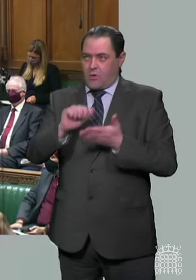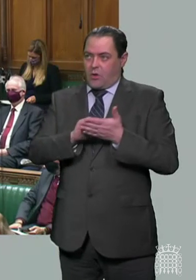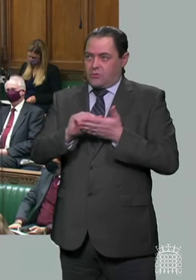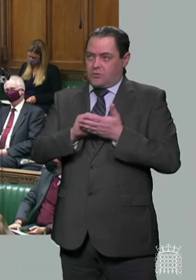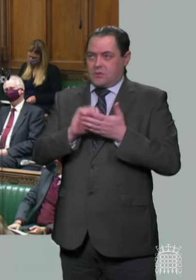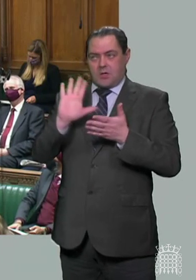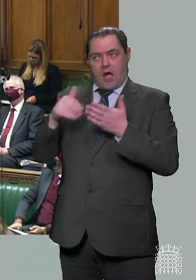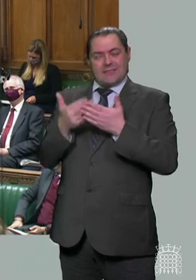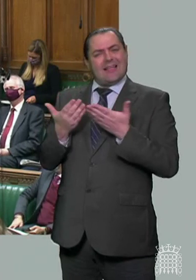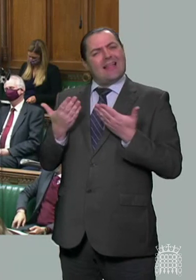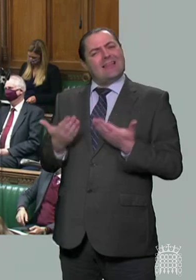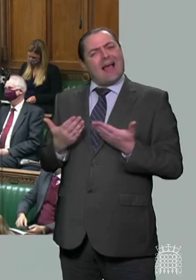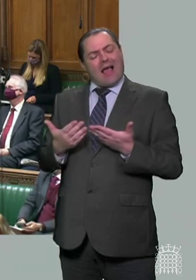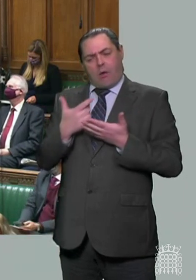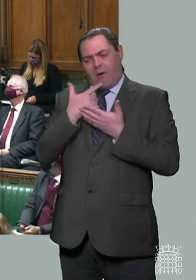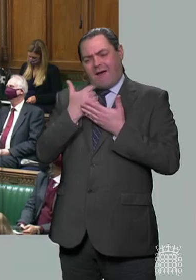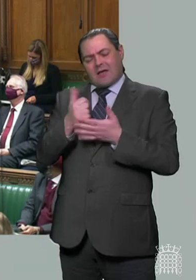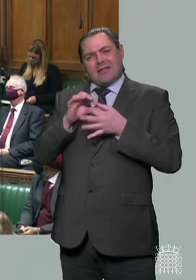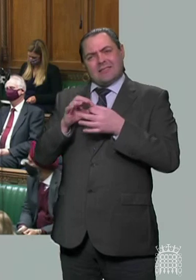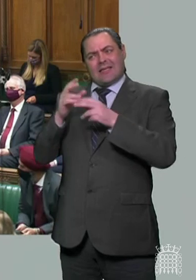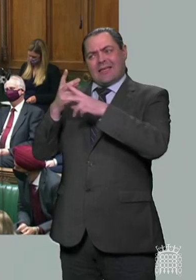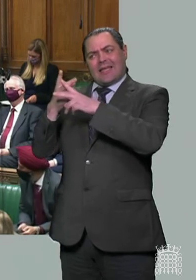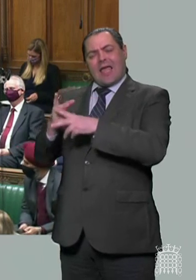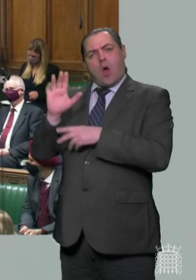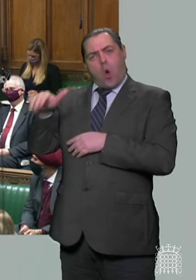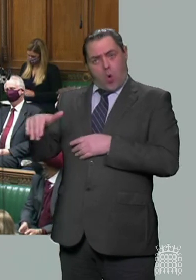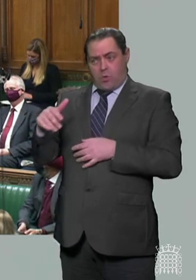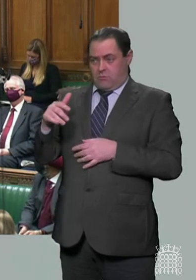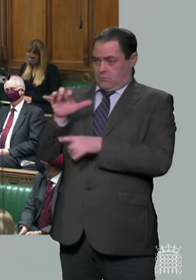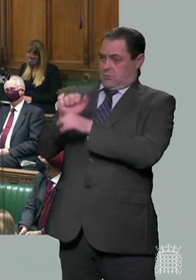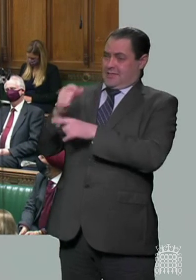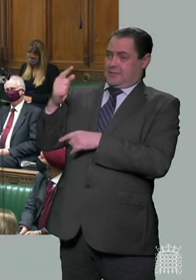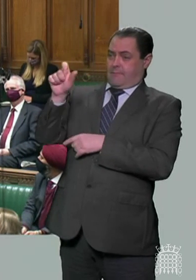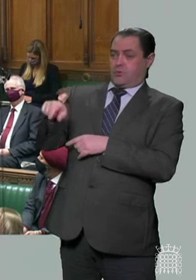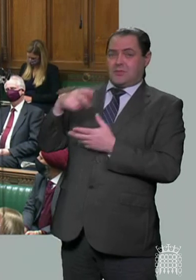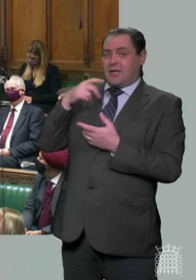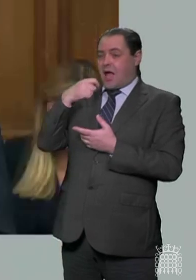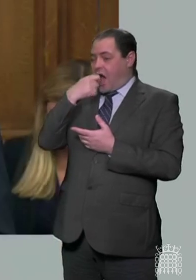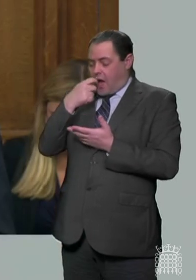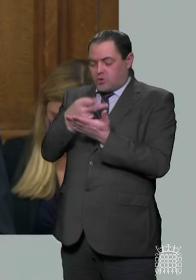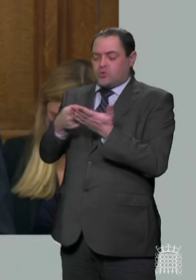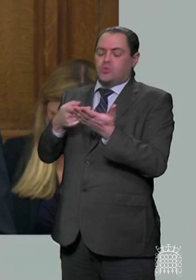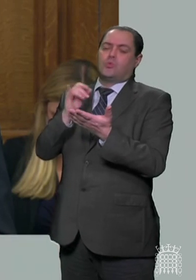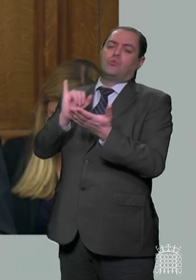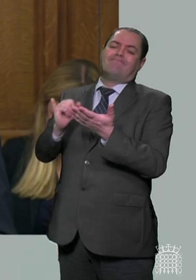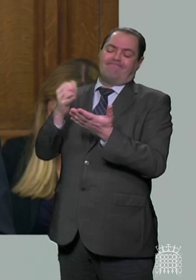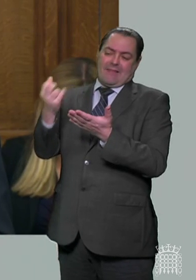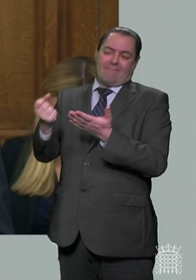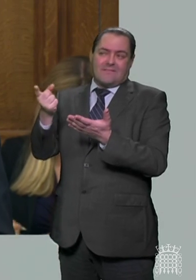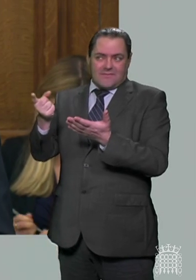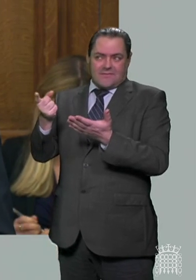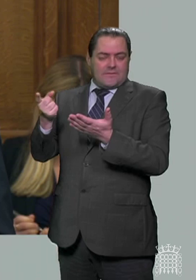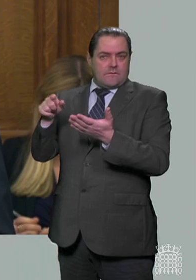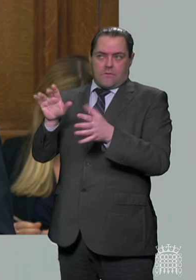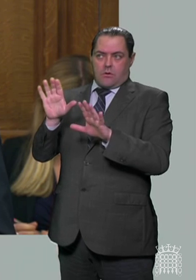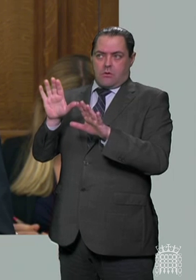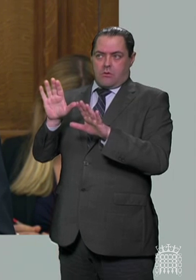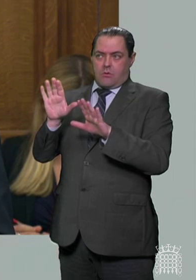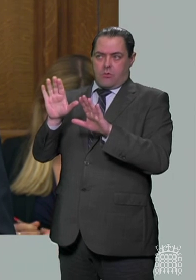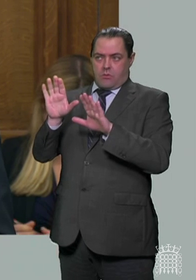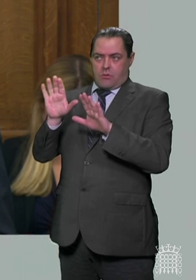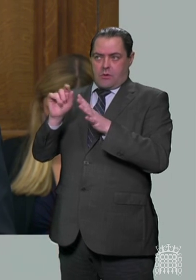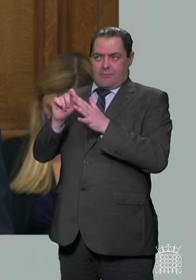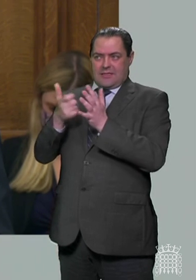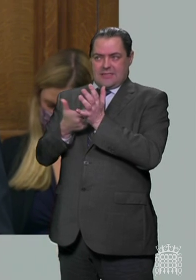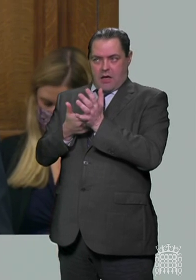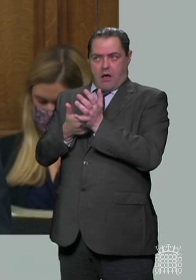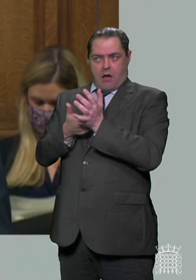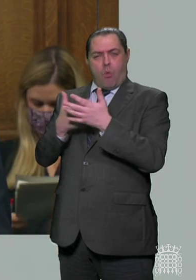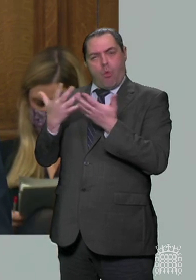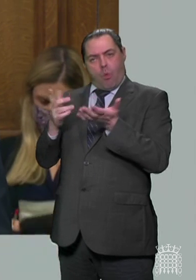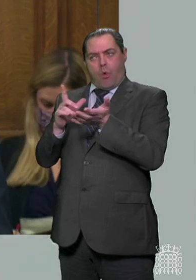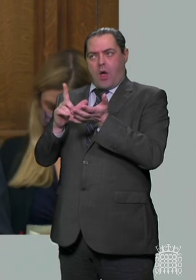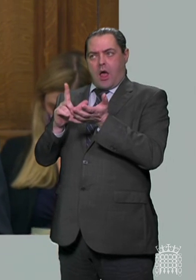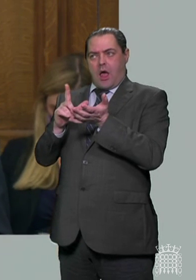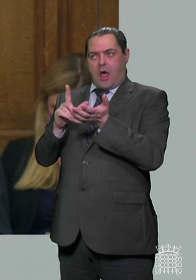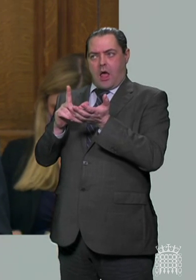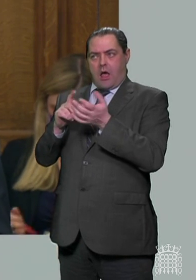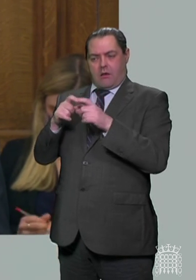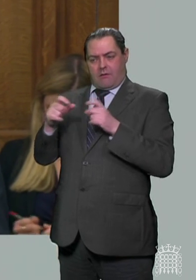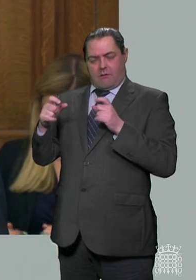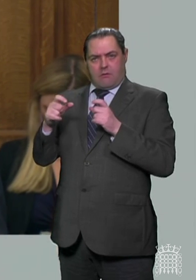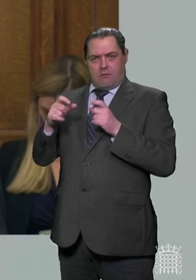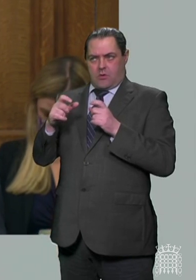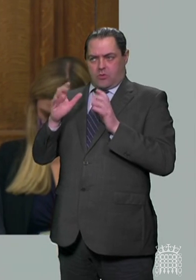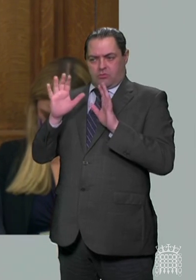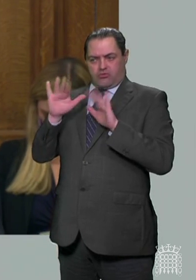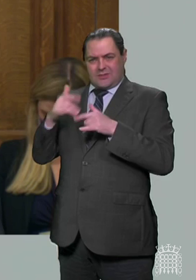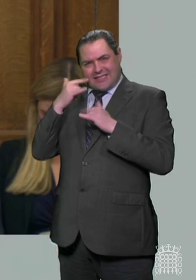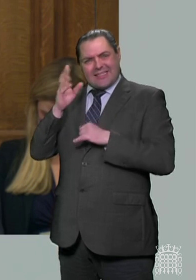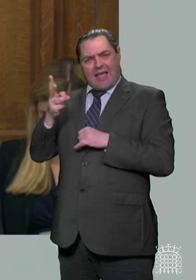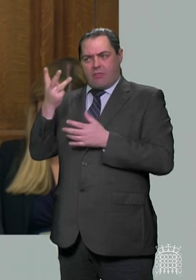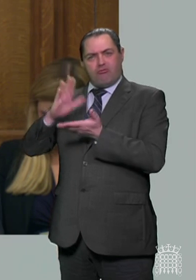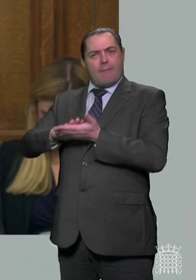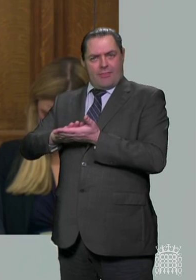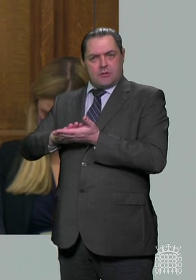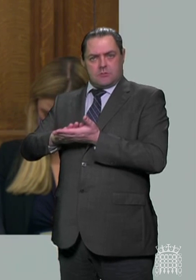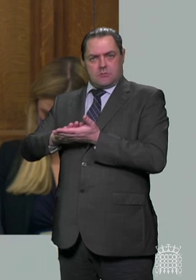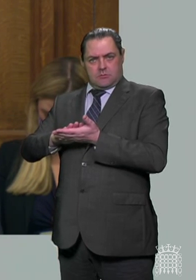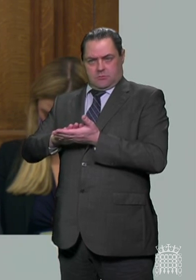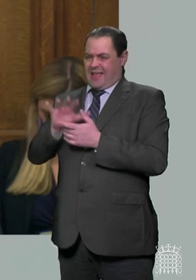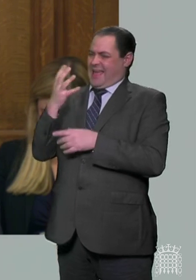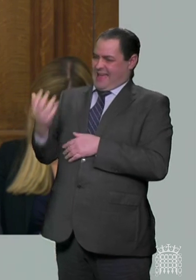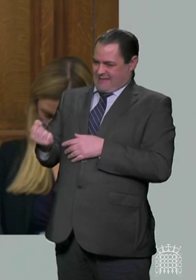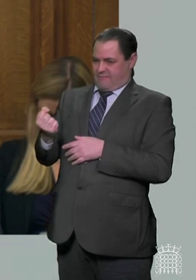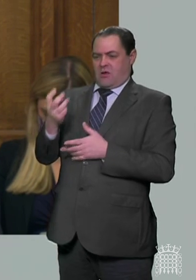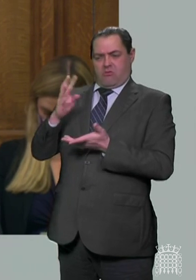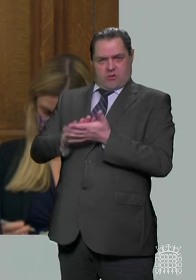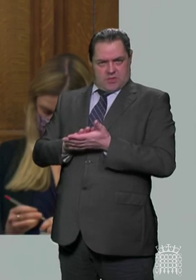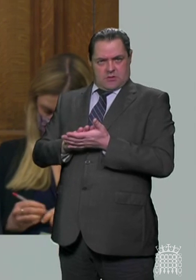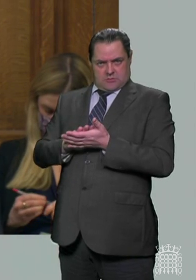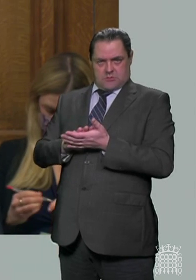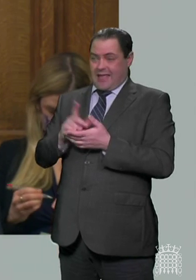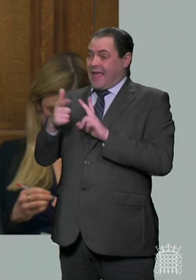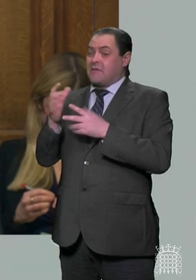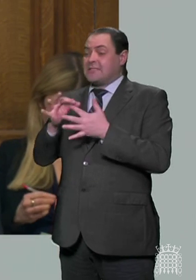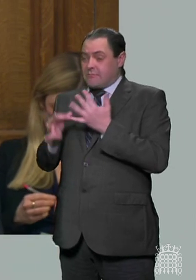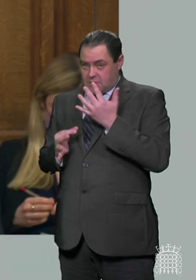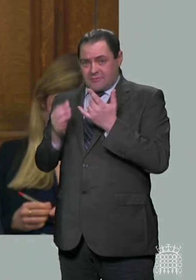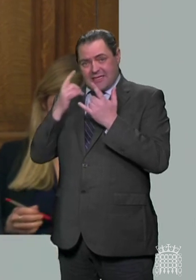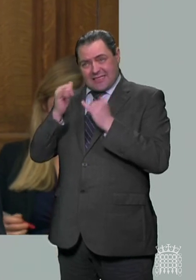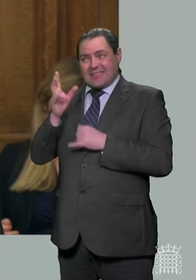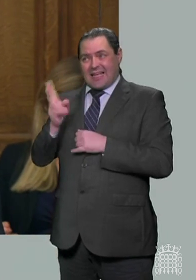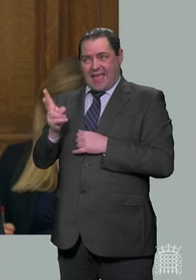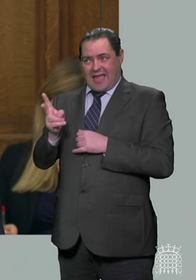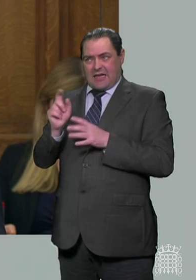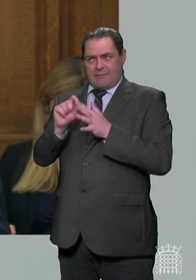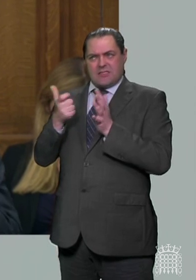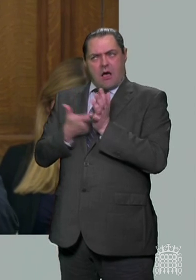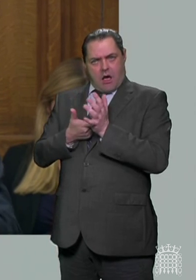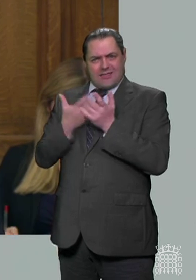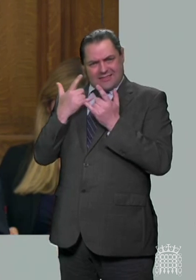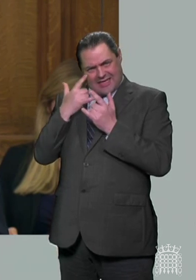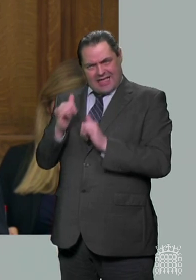Up until now, the advice to care homes has been that if someone tests positive with a PCR test, they should not be tested using a PCR or a lateral flow test for 90 days unless they develop new symptoms during that time, in which case they should be retested immediately using a PCR test.